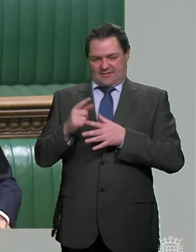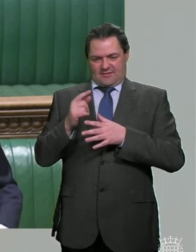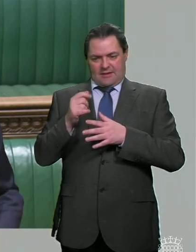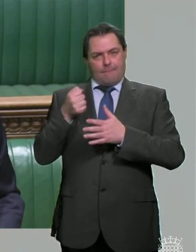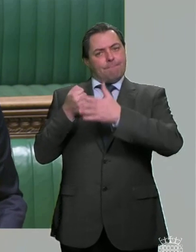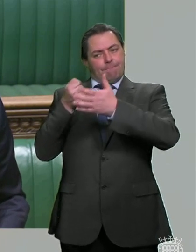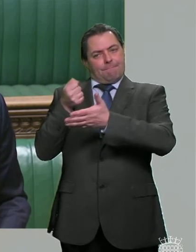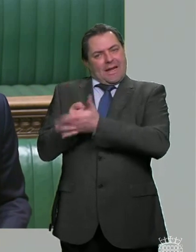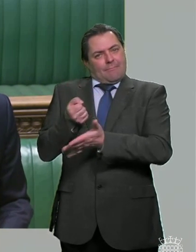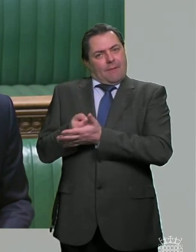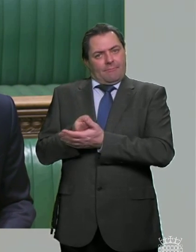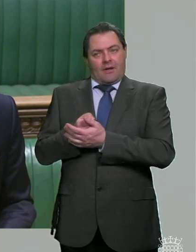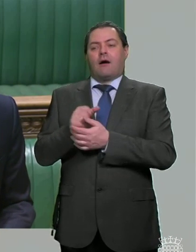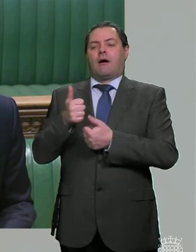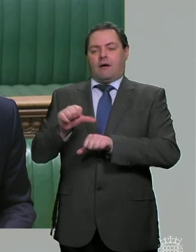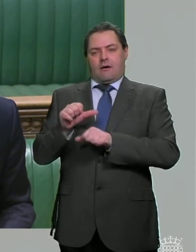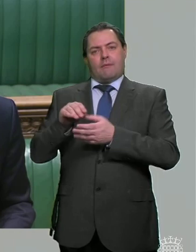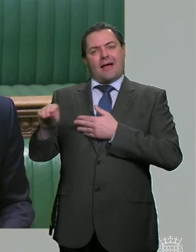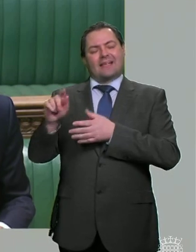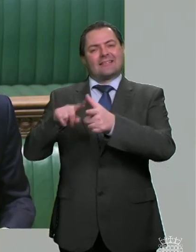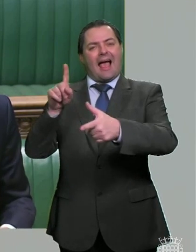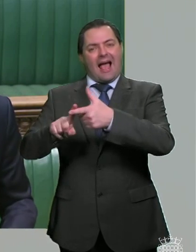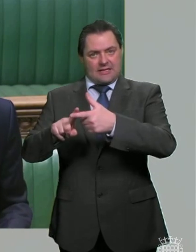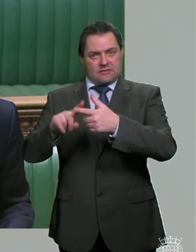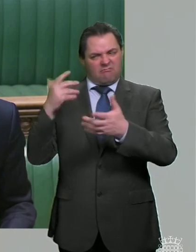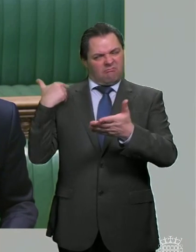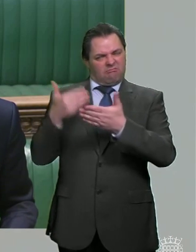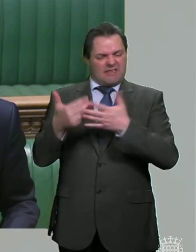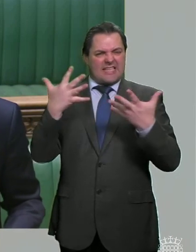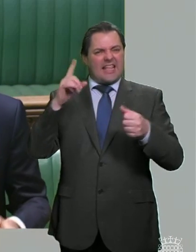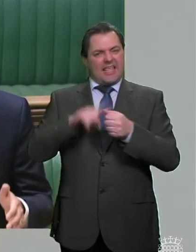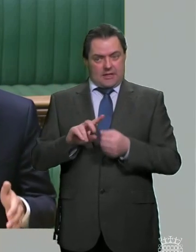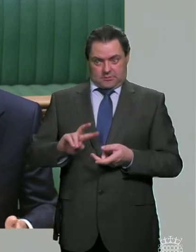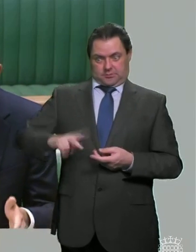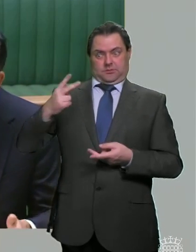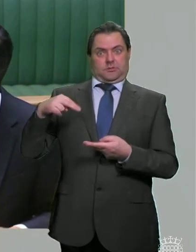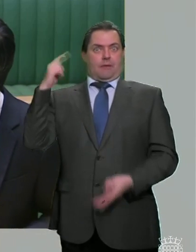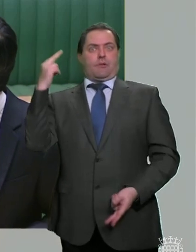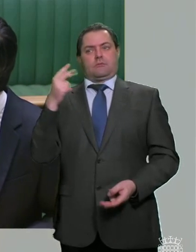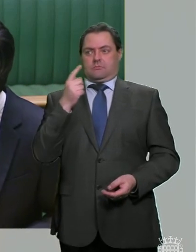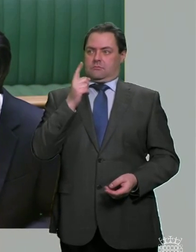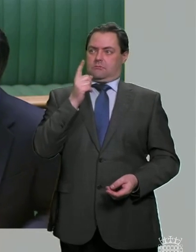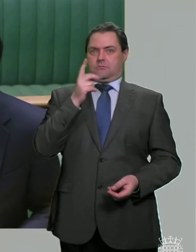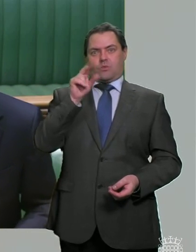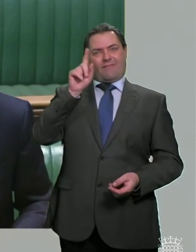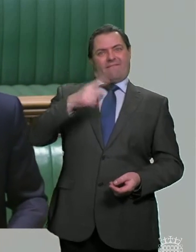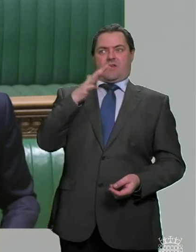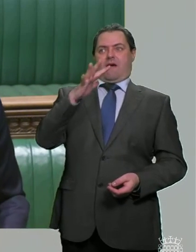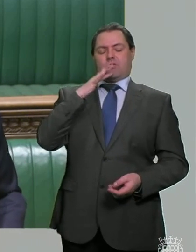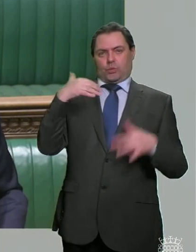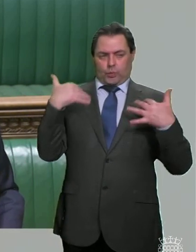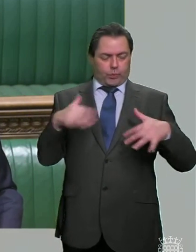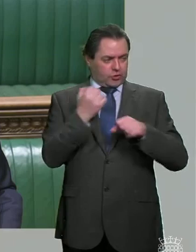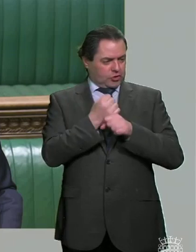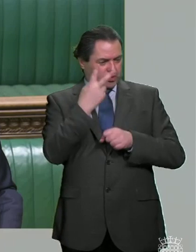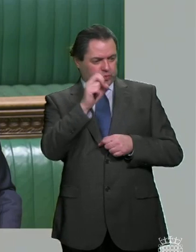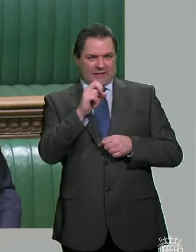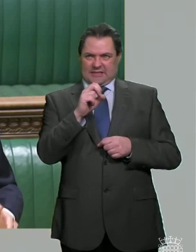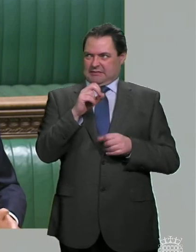We have nearly doubled the income tax personal allowance over the last decade, making it the most generous of any G20 country.